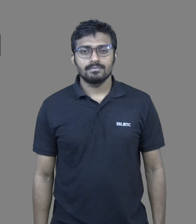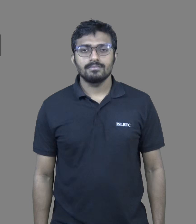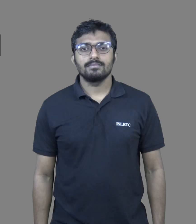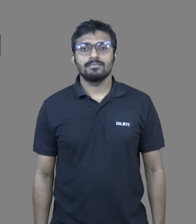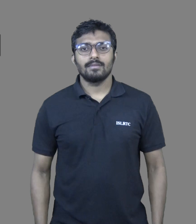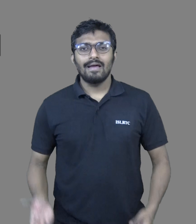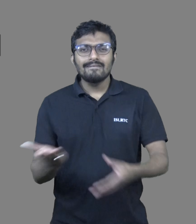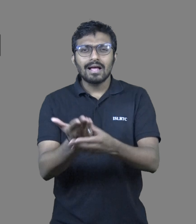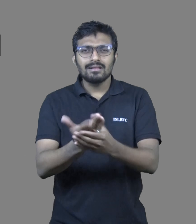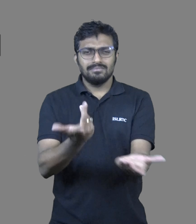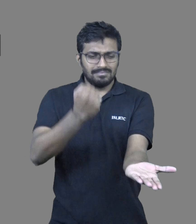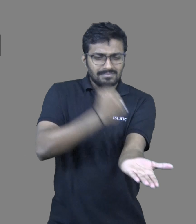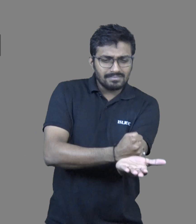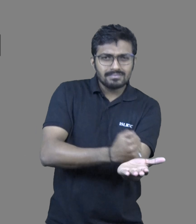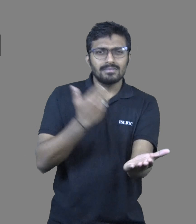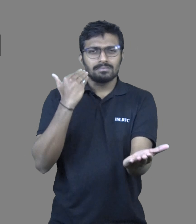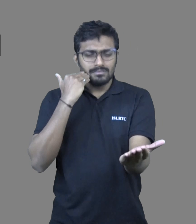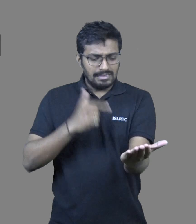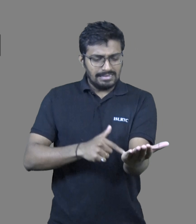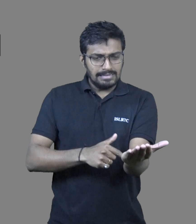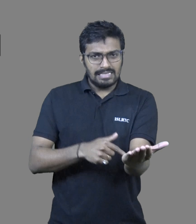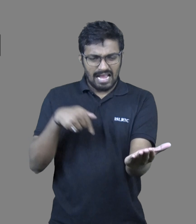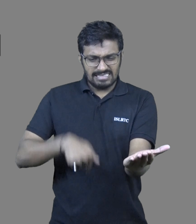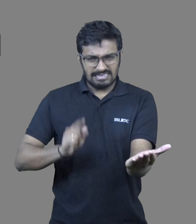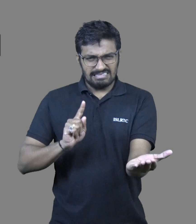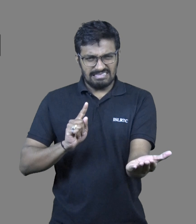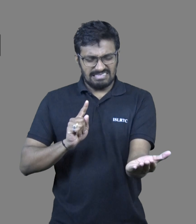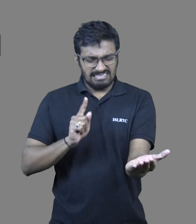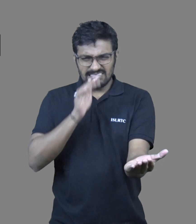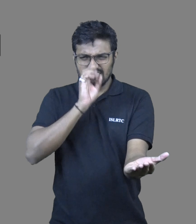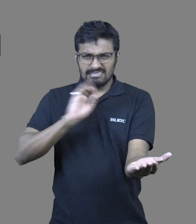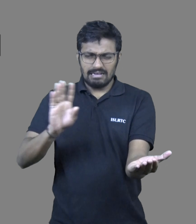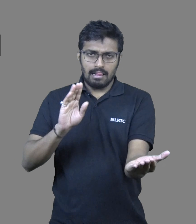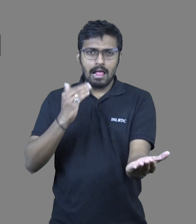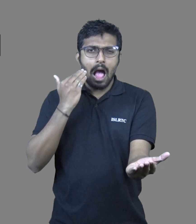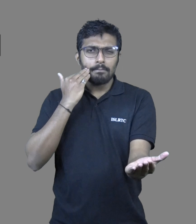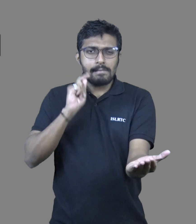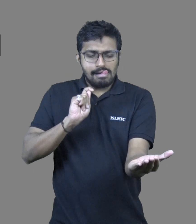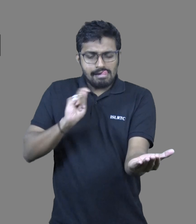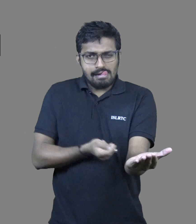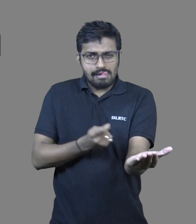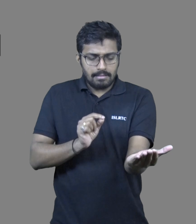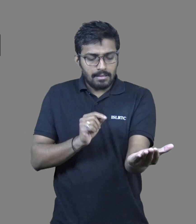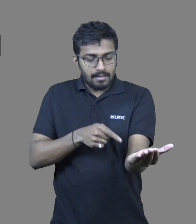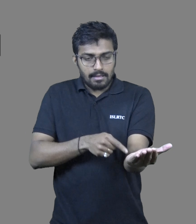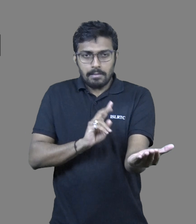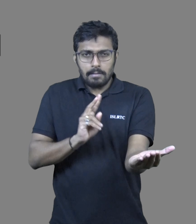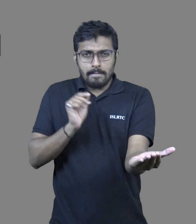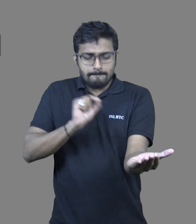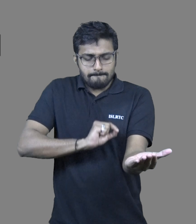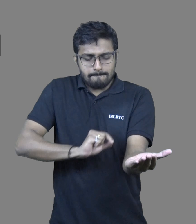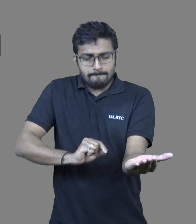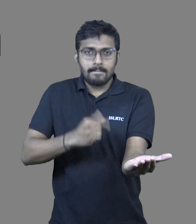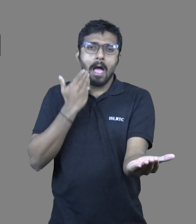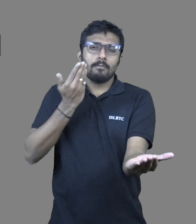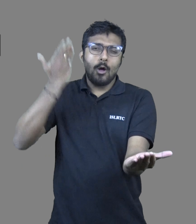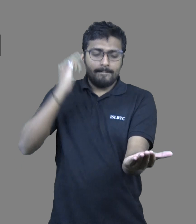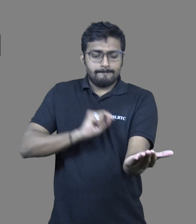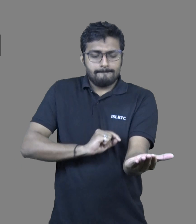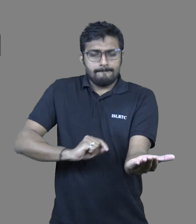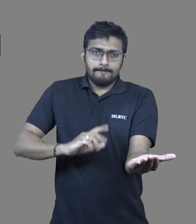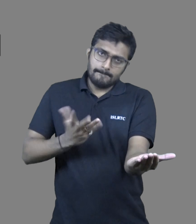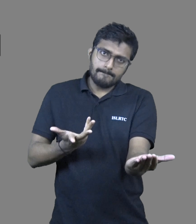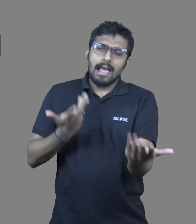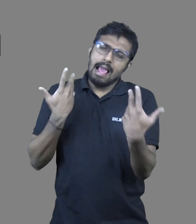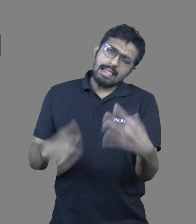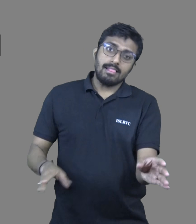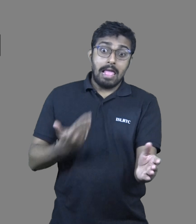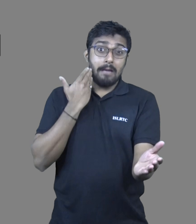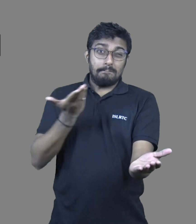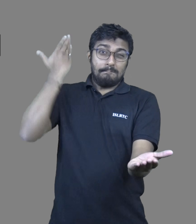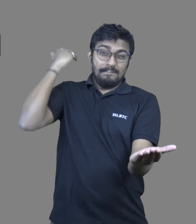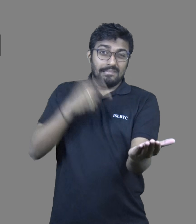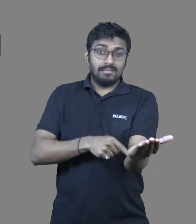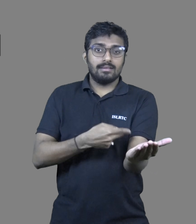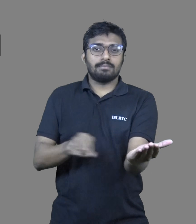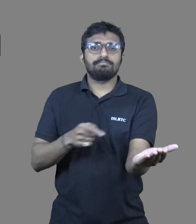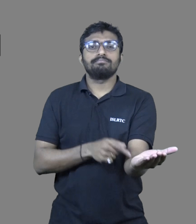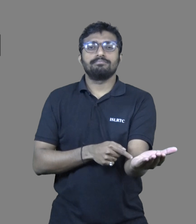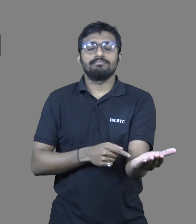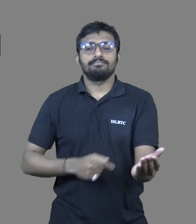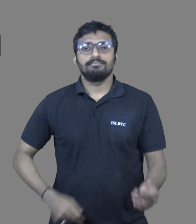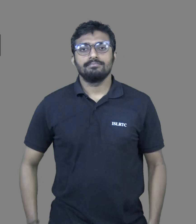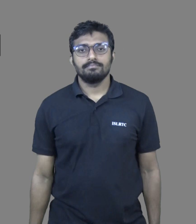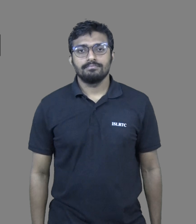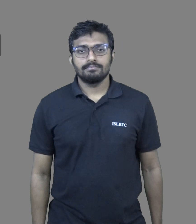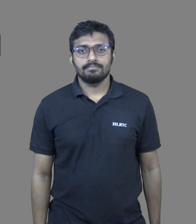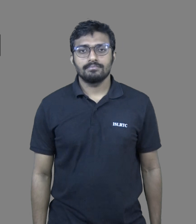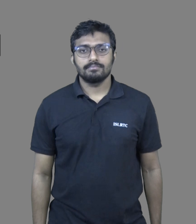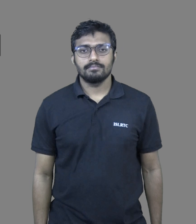Back Date